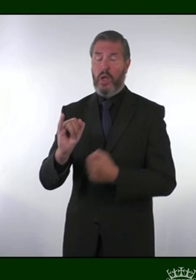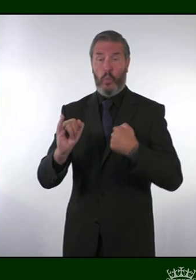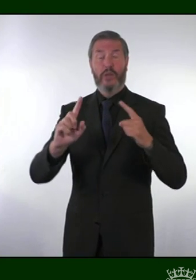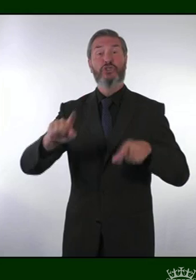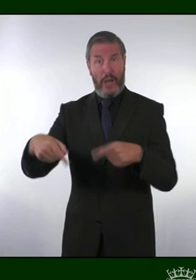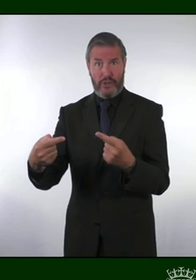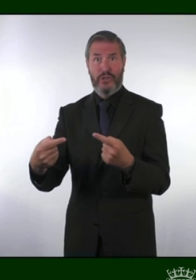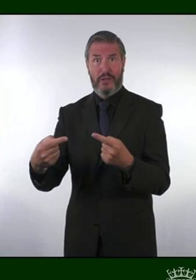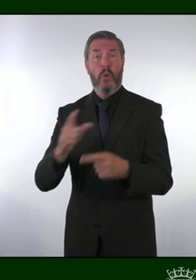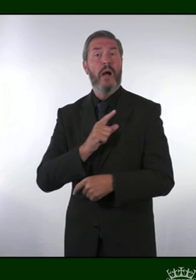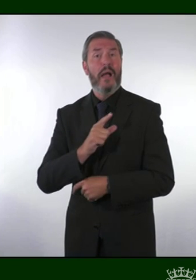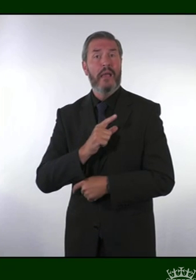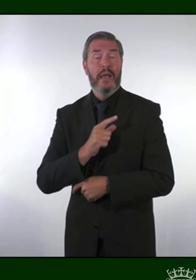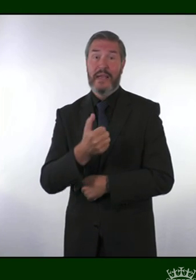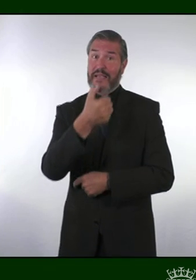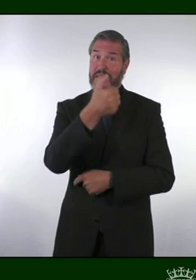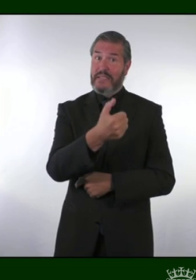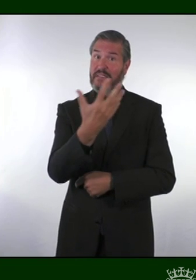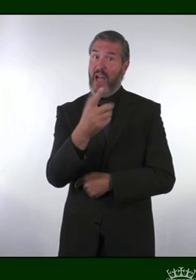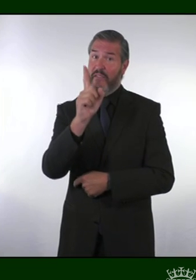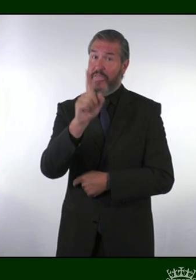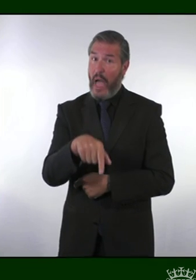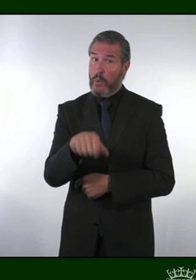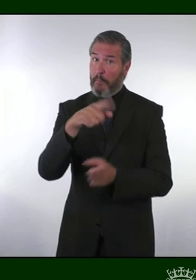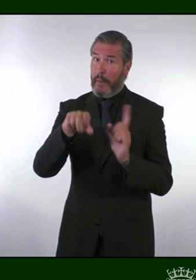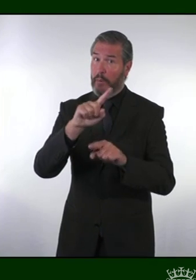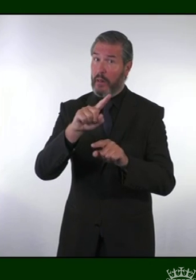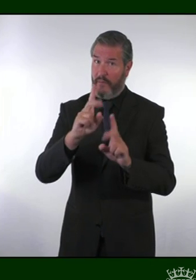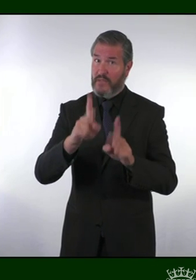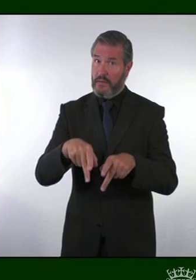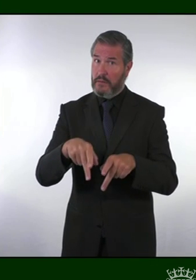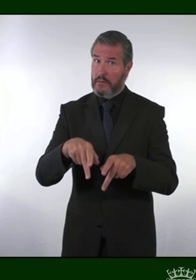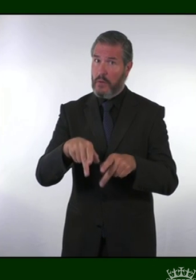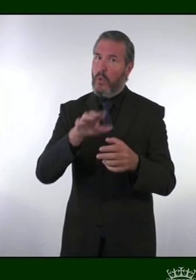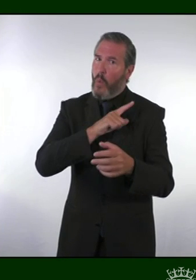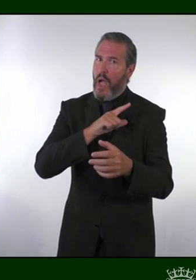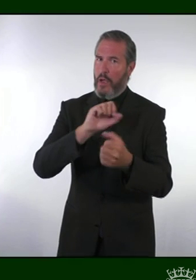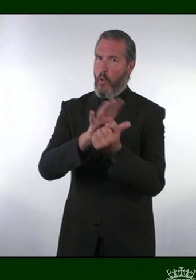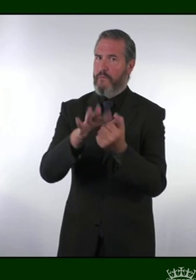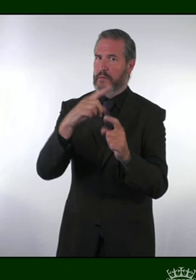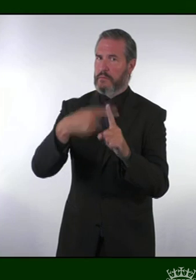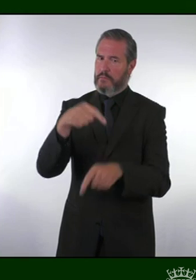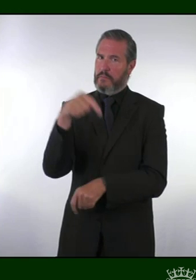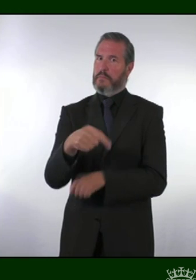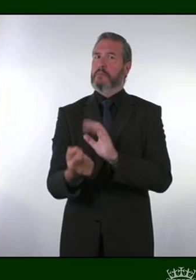Sixty-five thousand people have lost their lives because of covid-19.